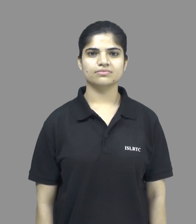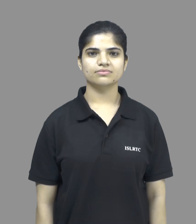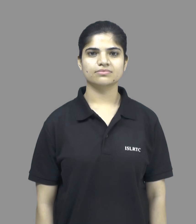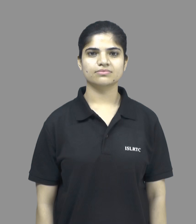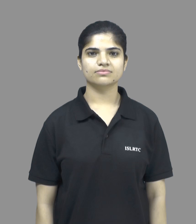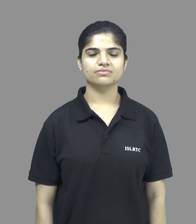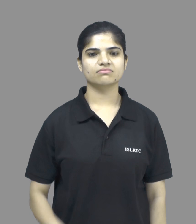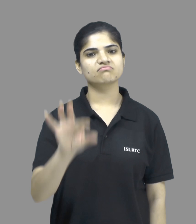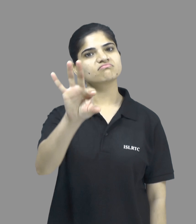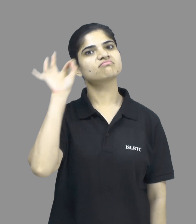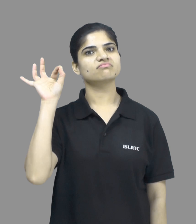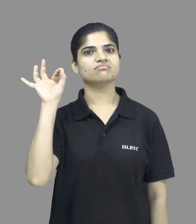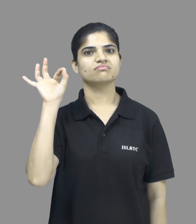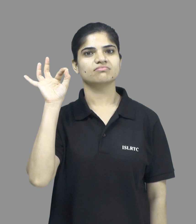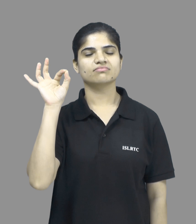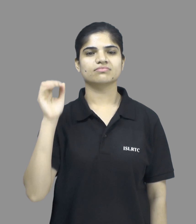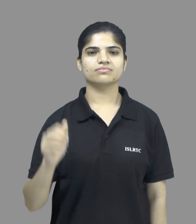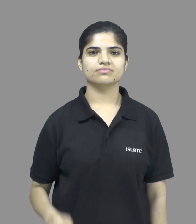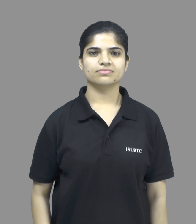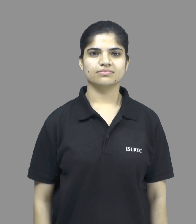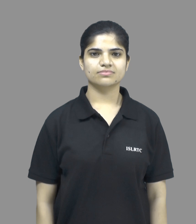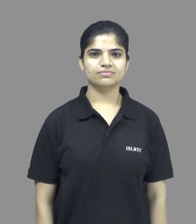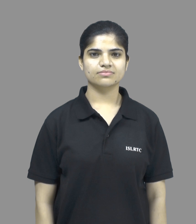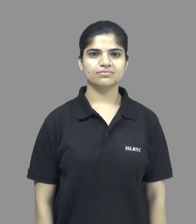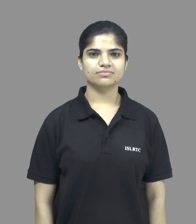Select